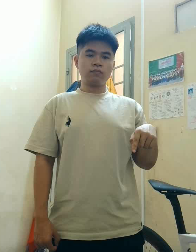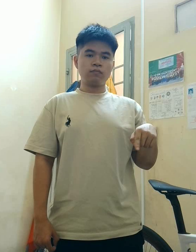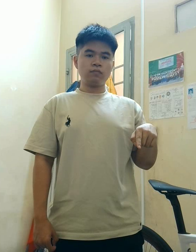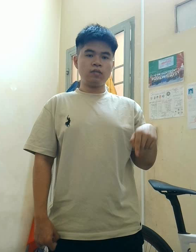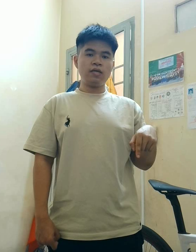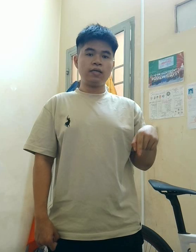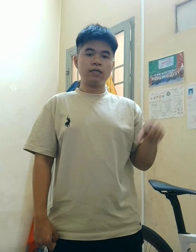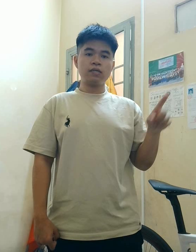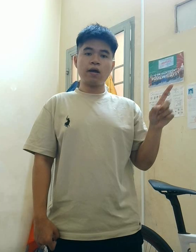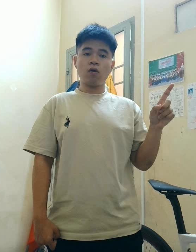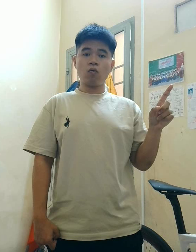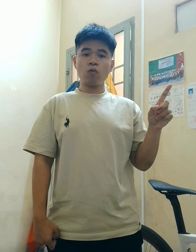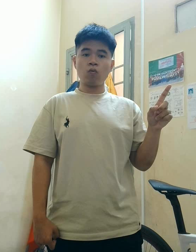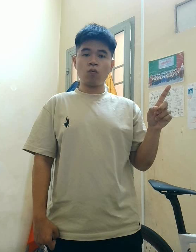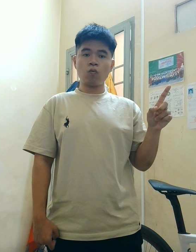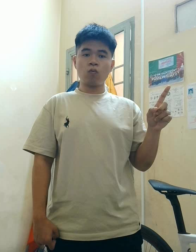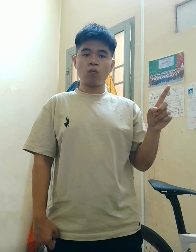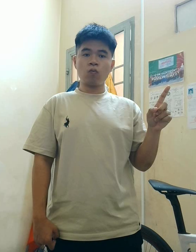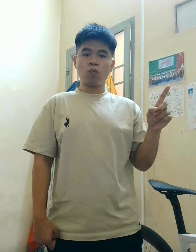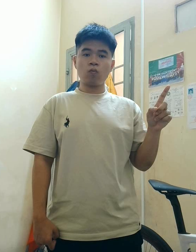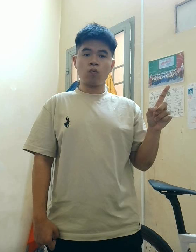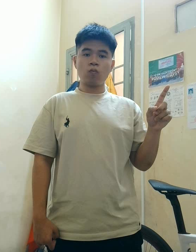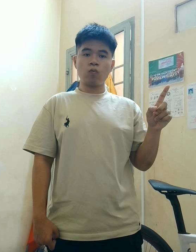di dau